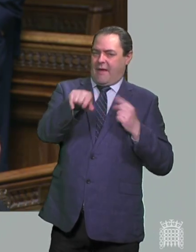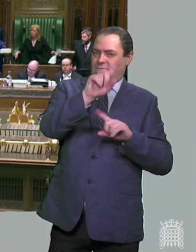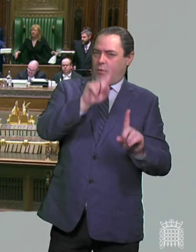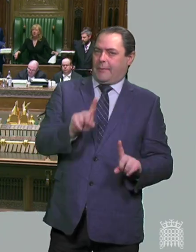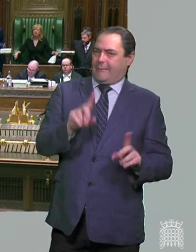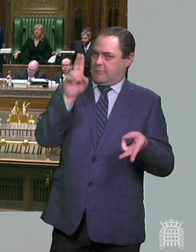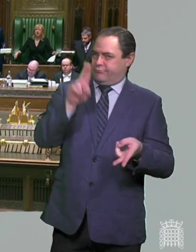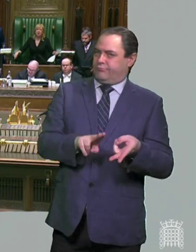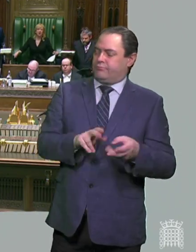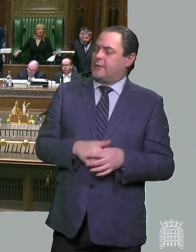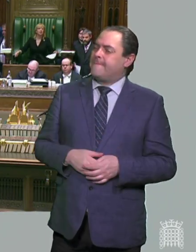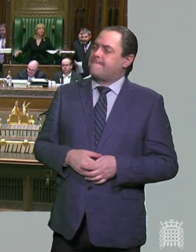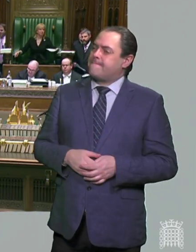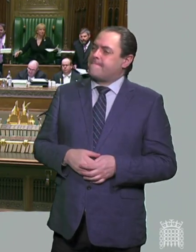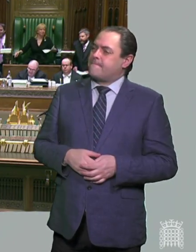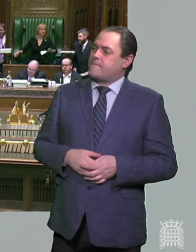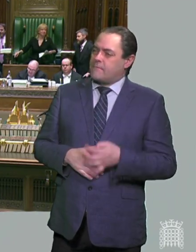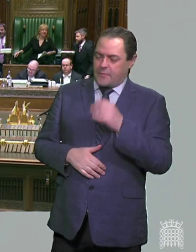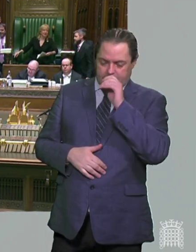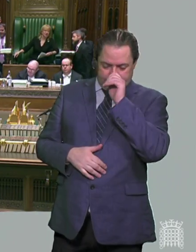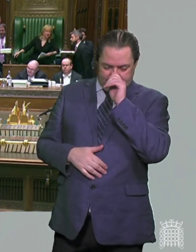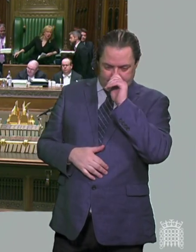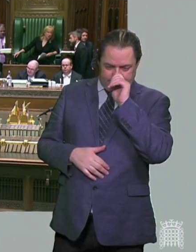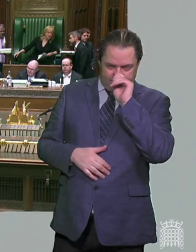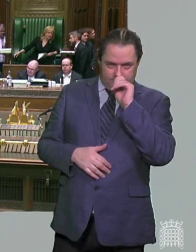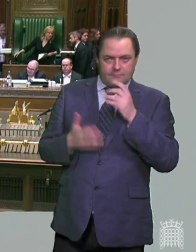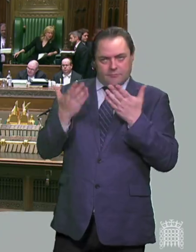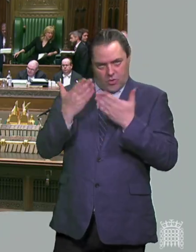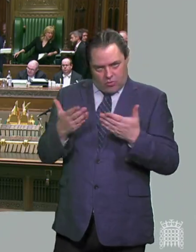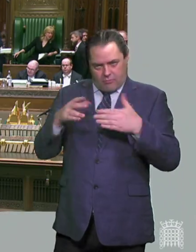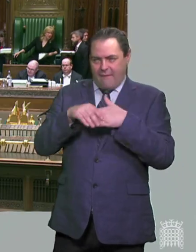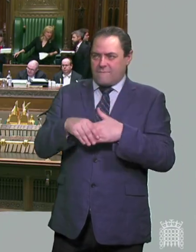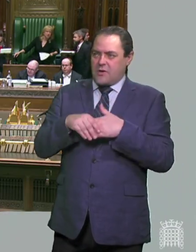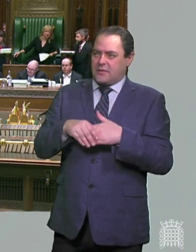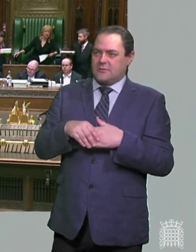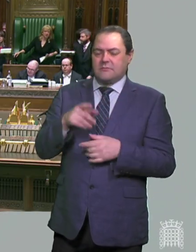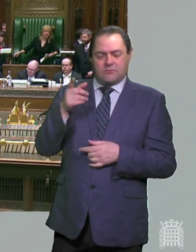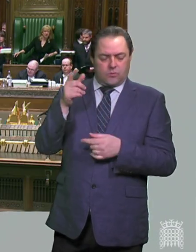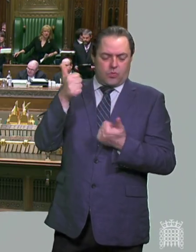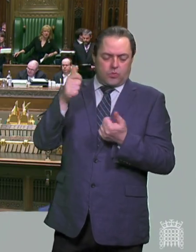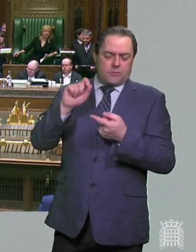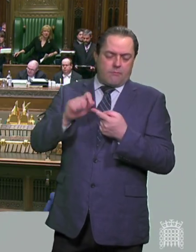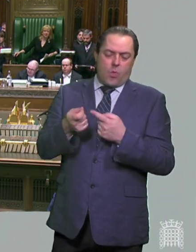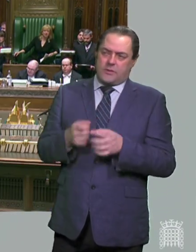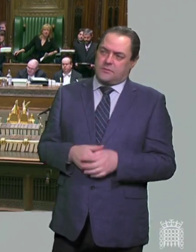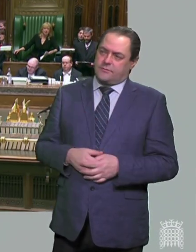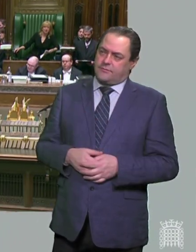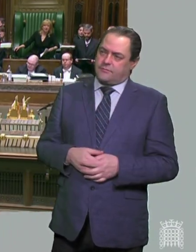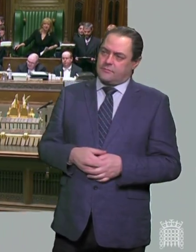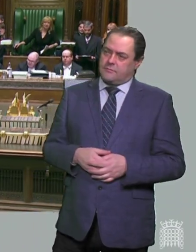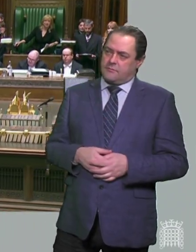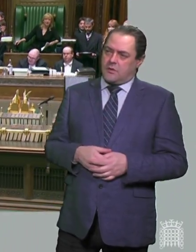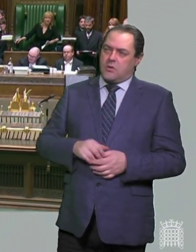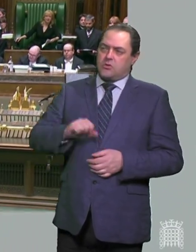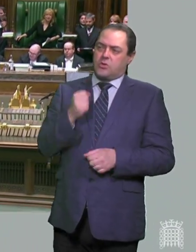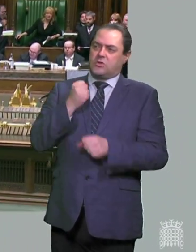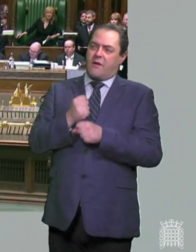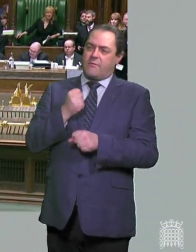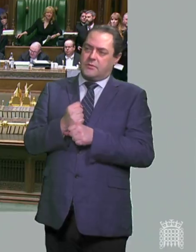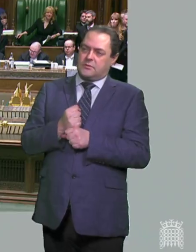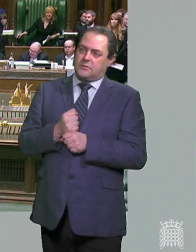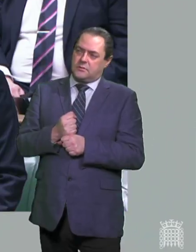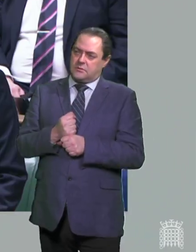My right honourable Friend makes a very important point.